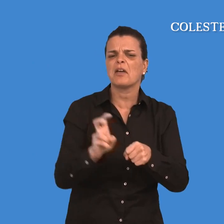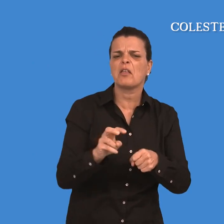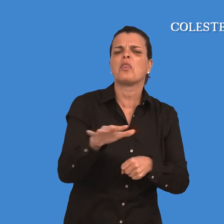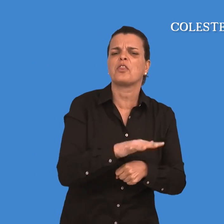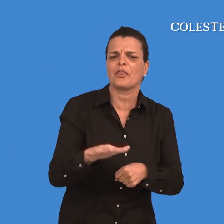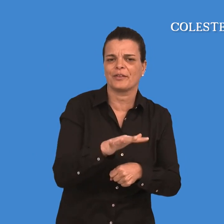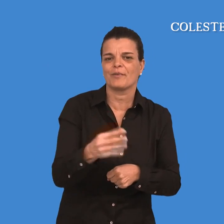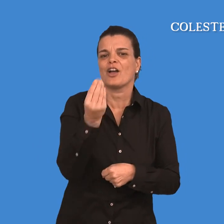dónde